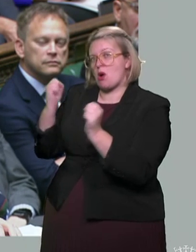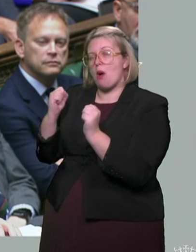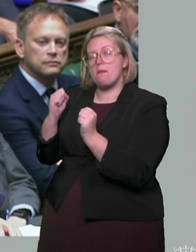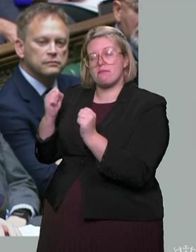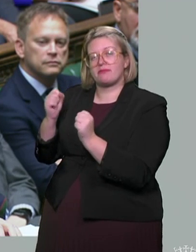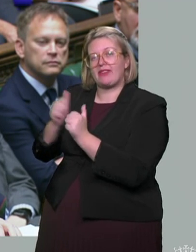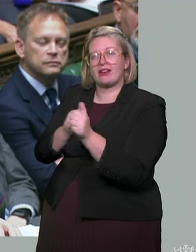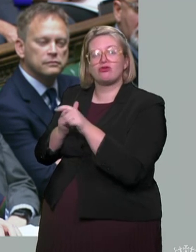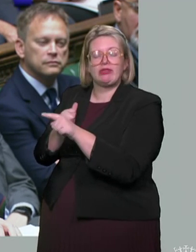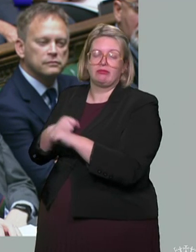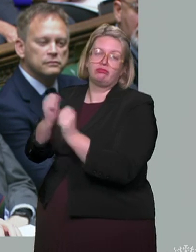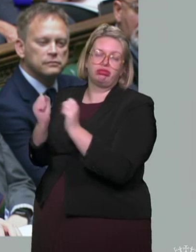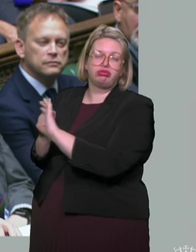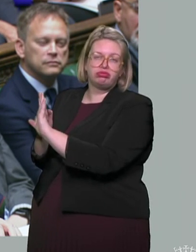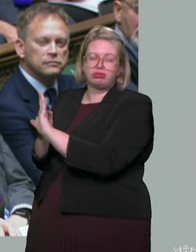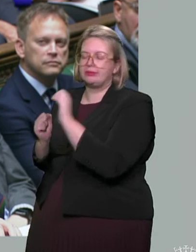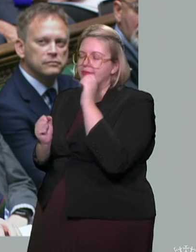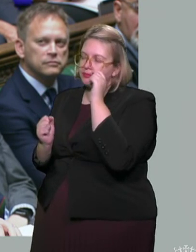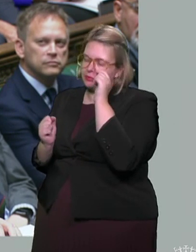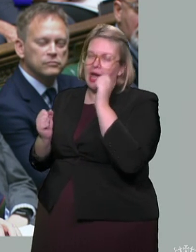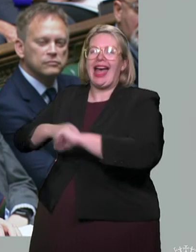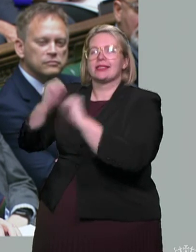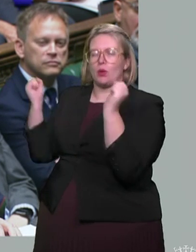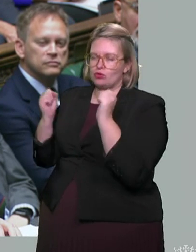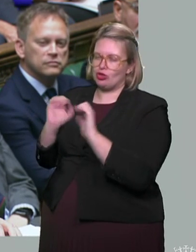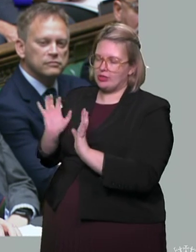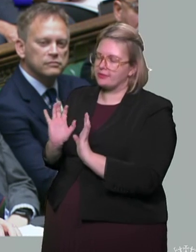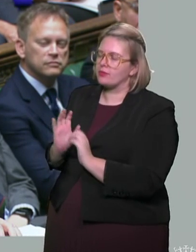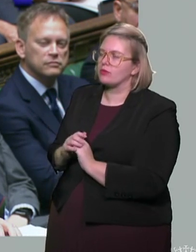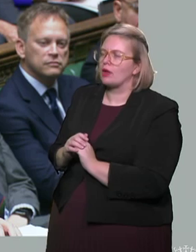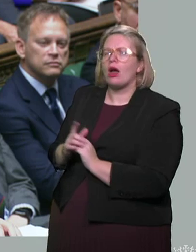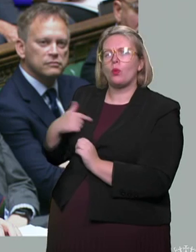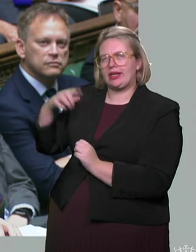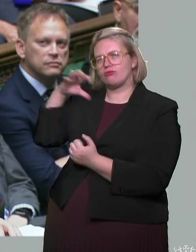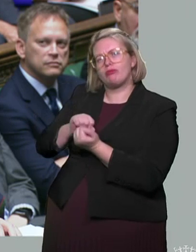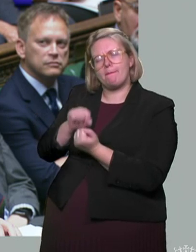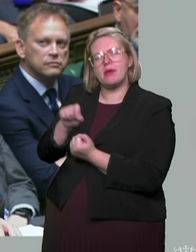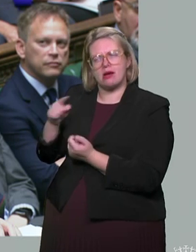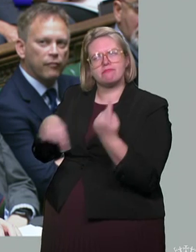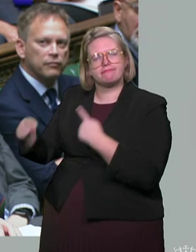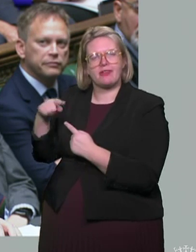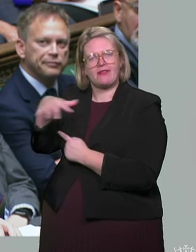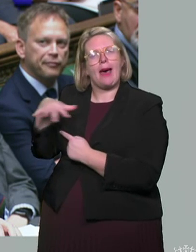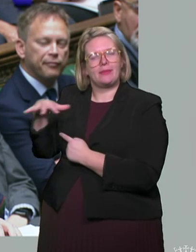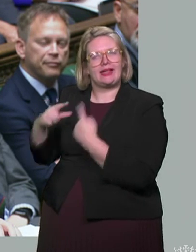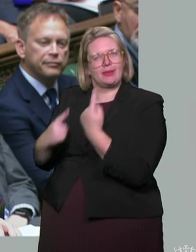Our thoughts and our condolences continue to be with the families of those who lost loved ones.